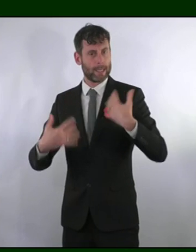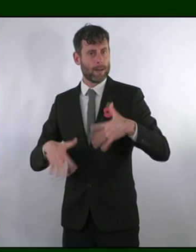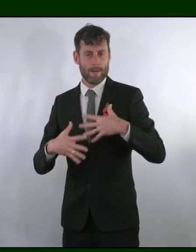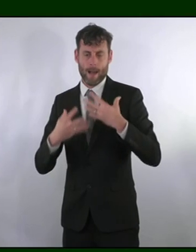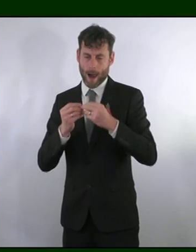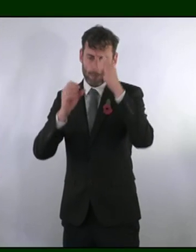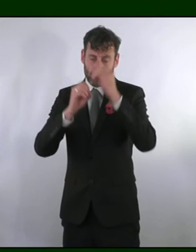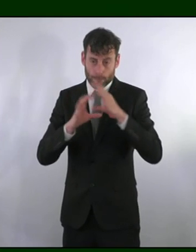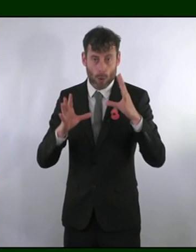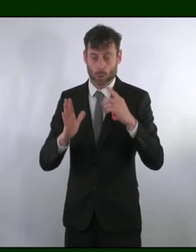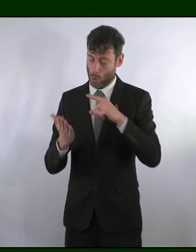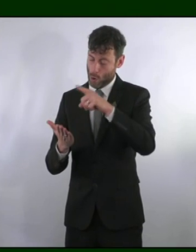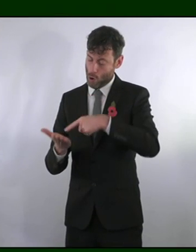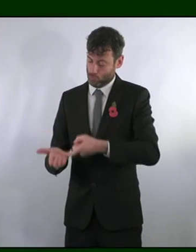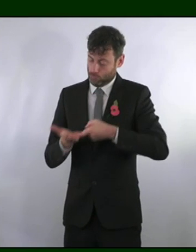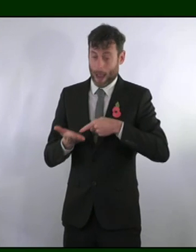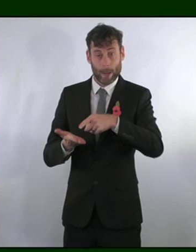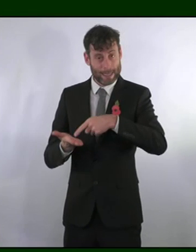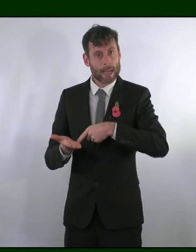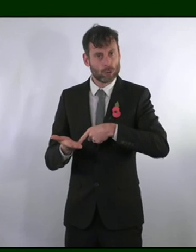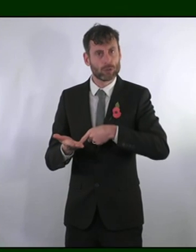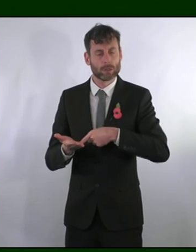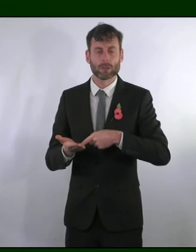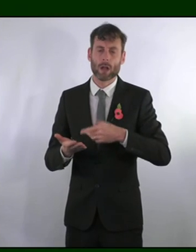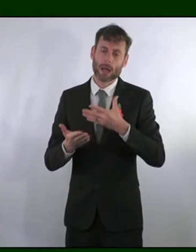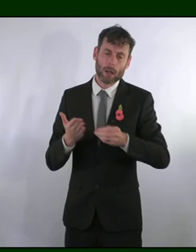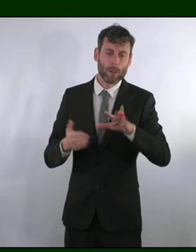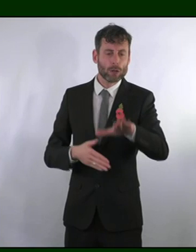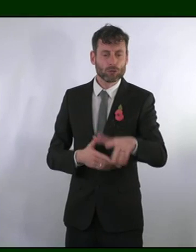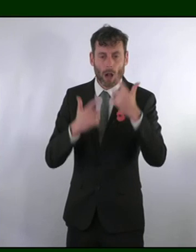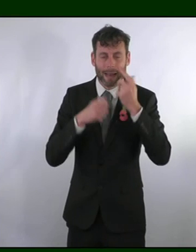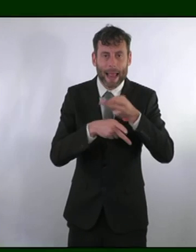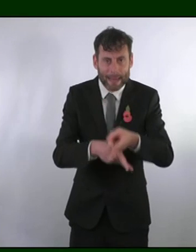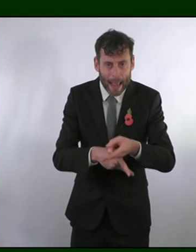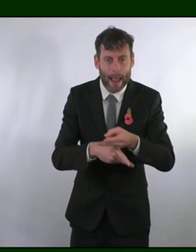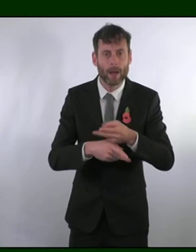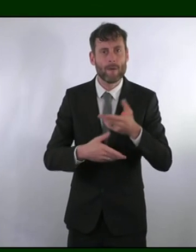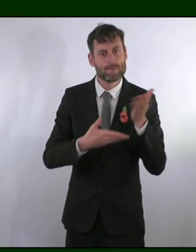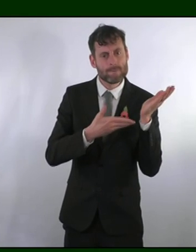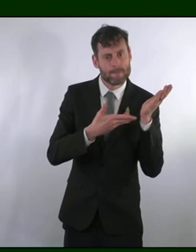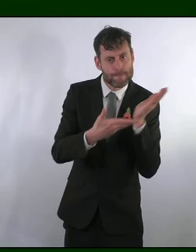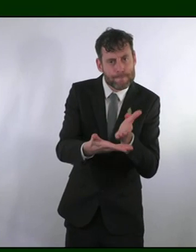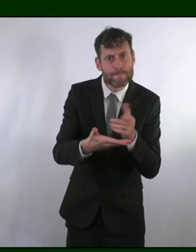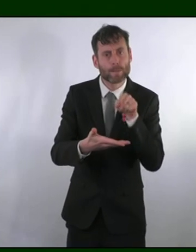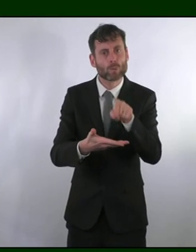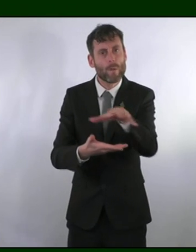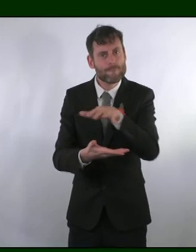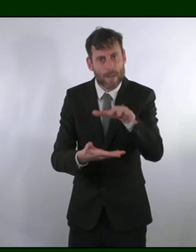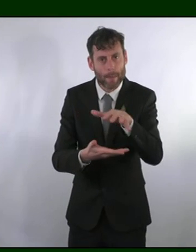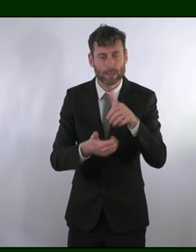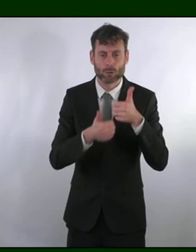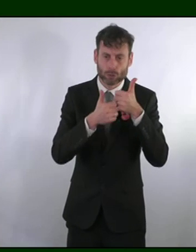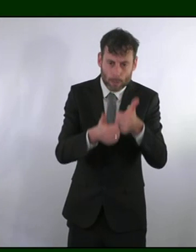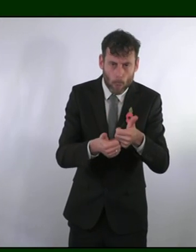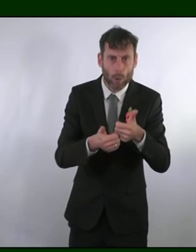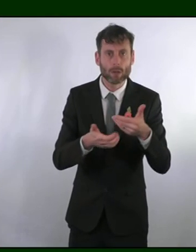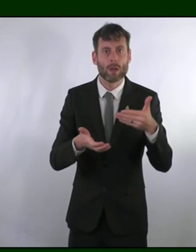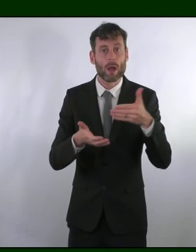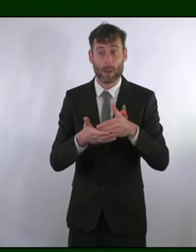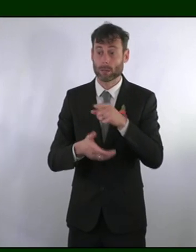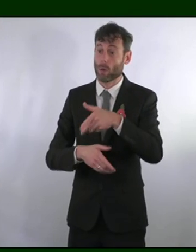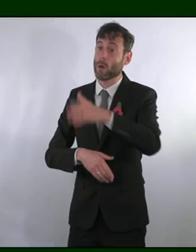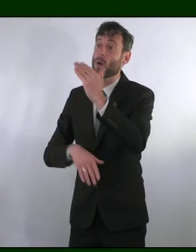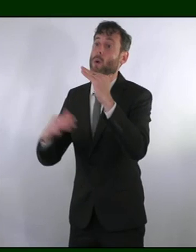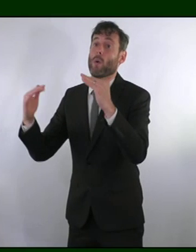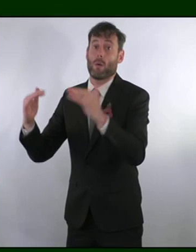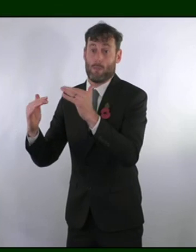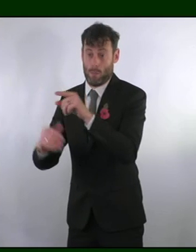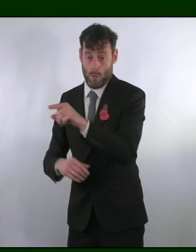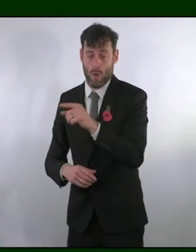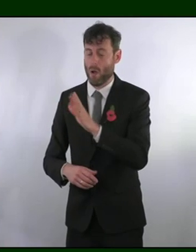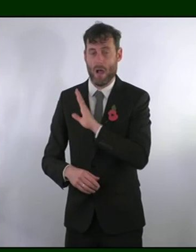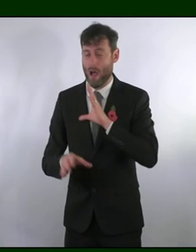We are making good progress on increasing childcare provision for armed services families and on our support for employment of partners of members of the armed services.